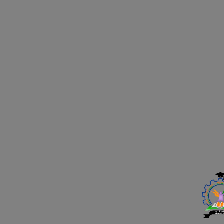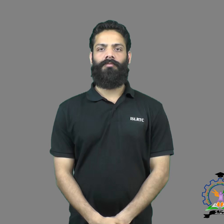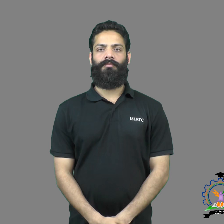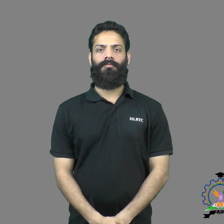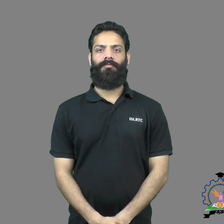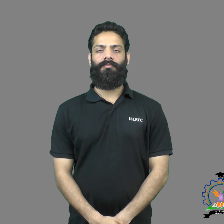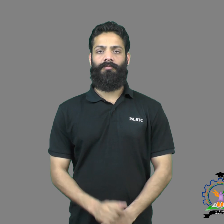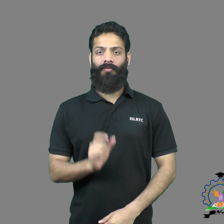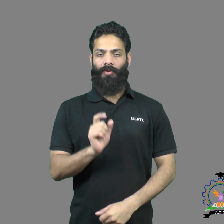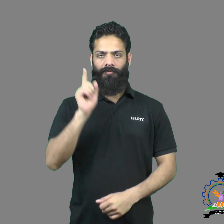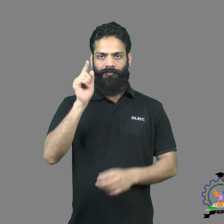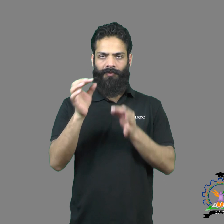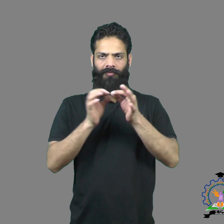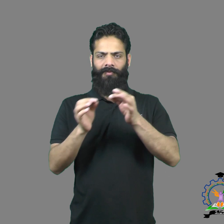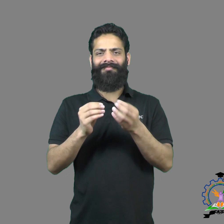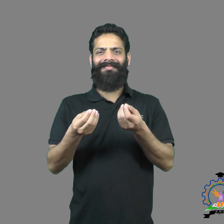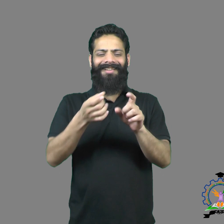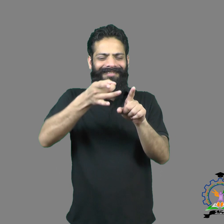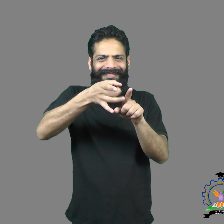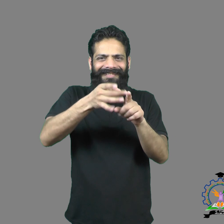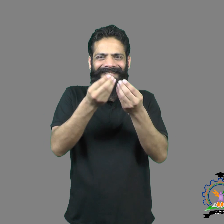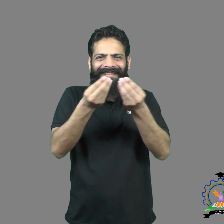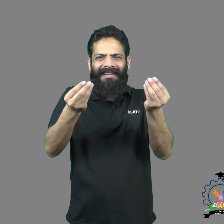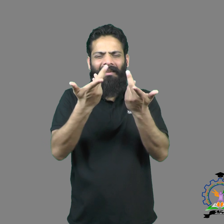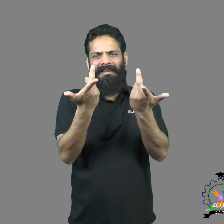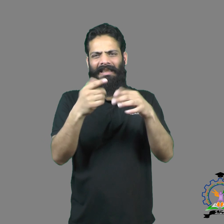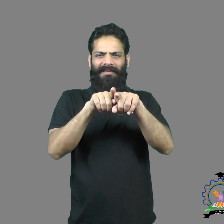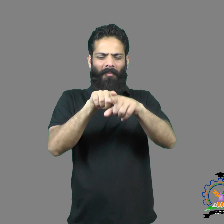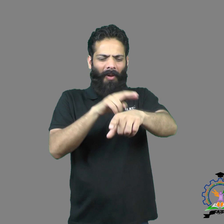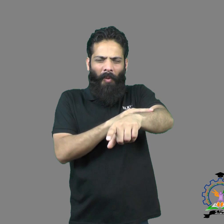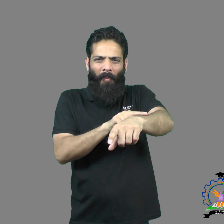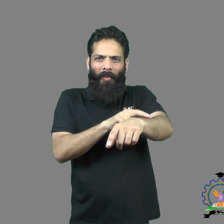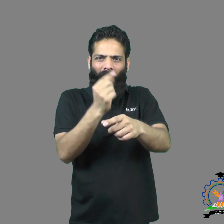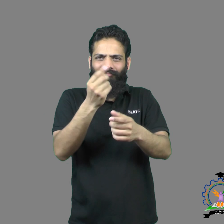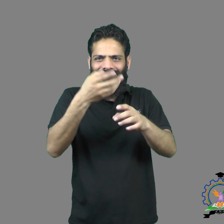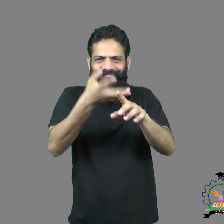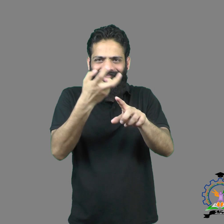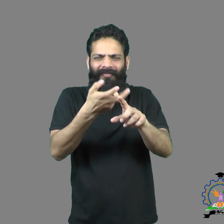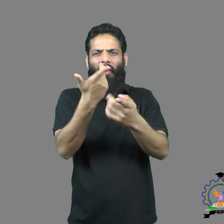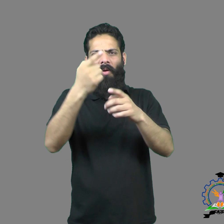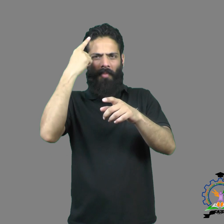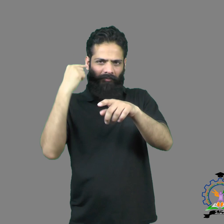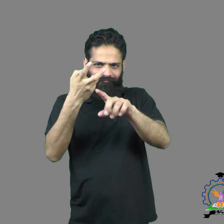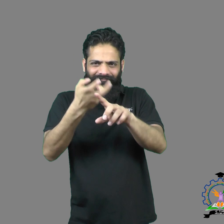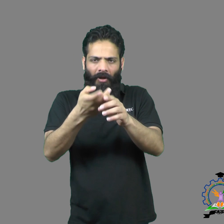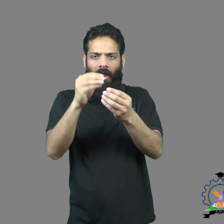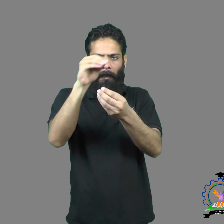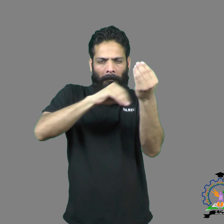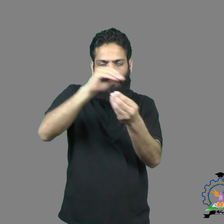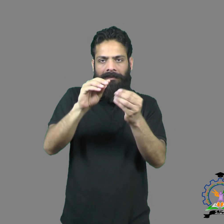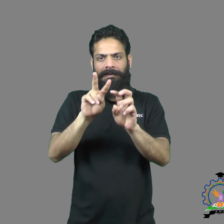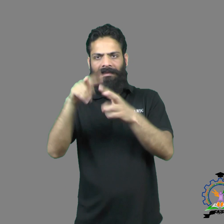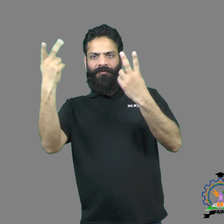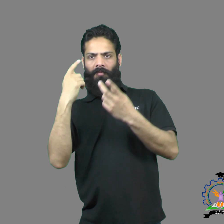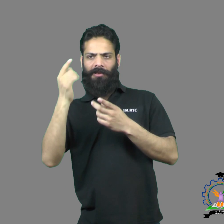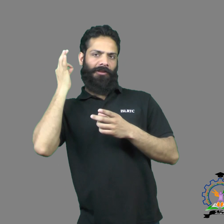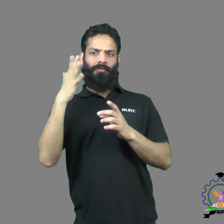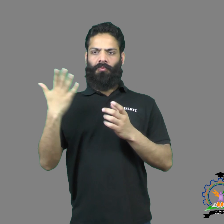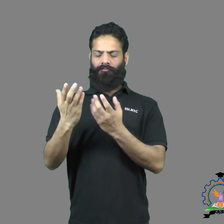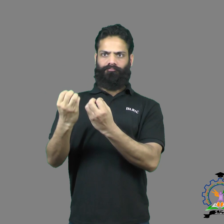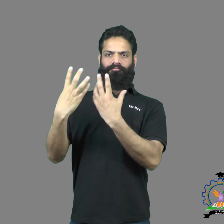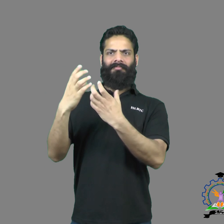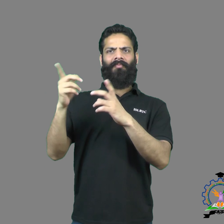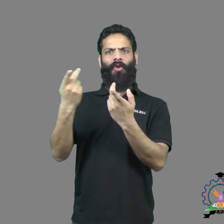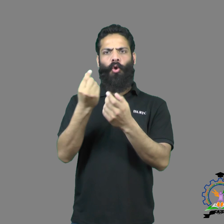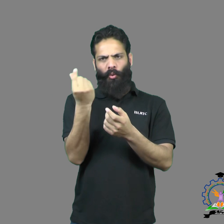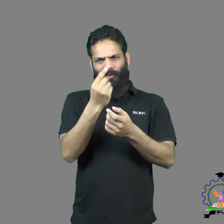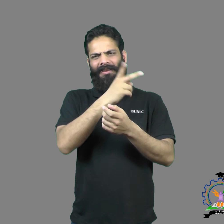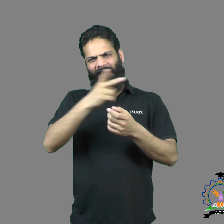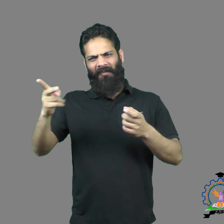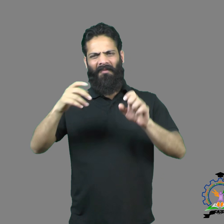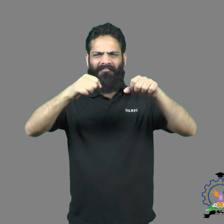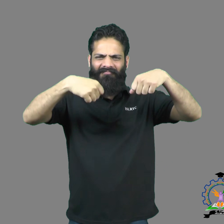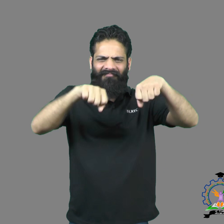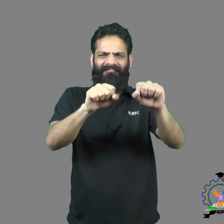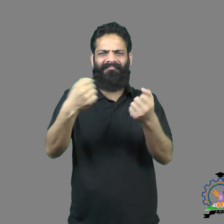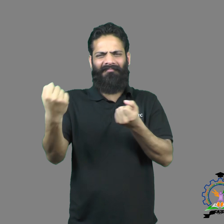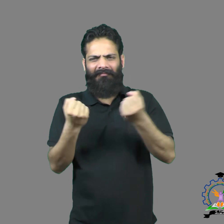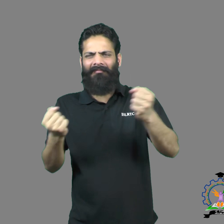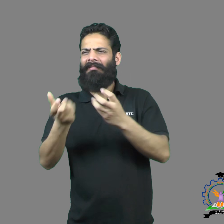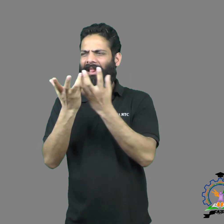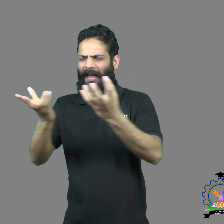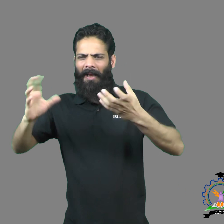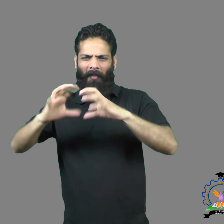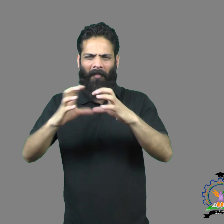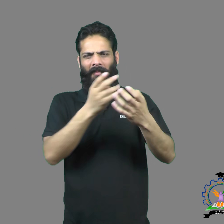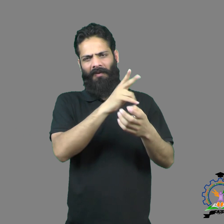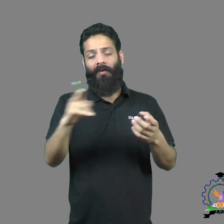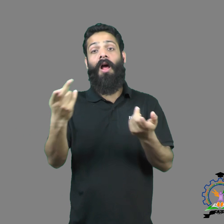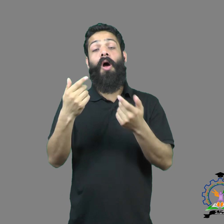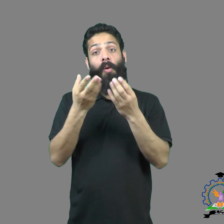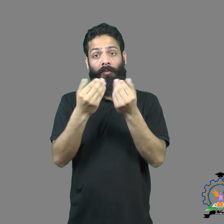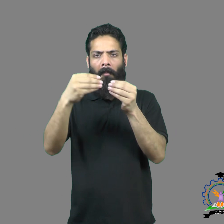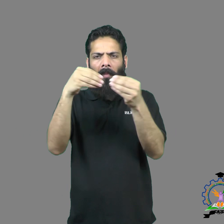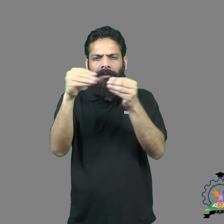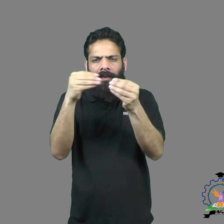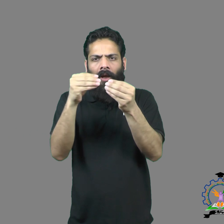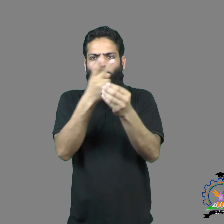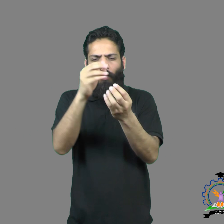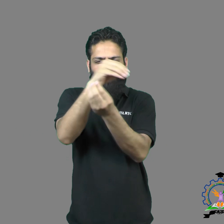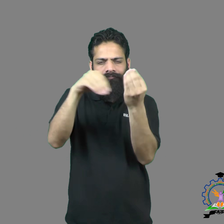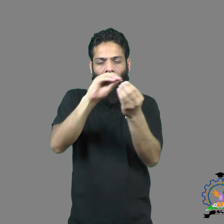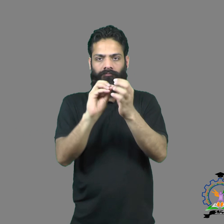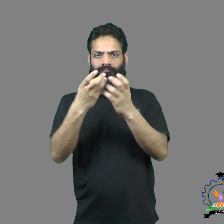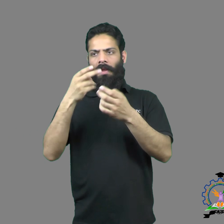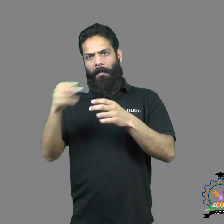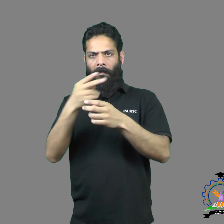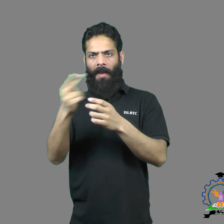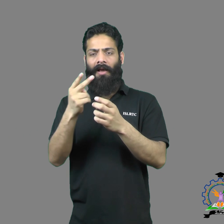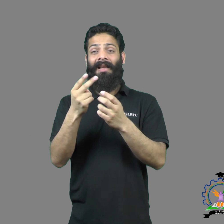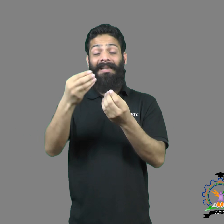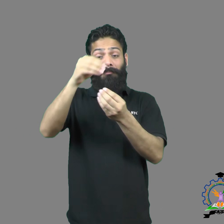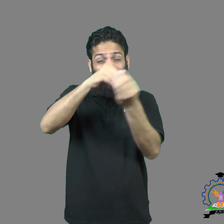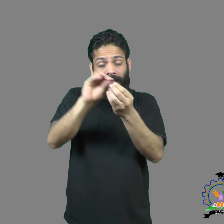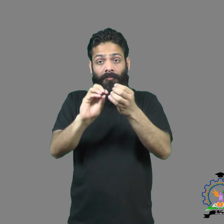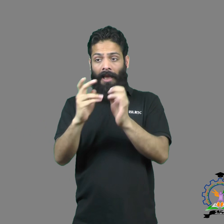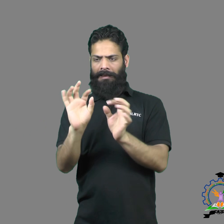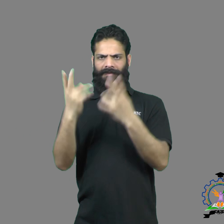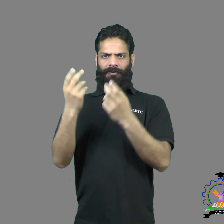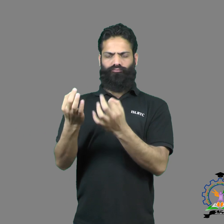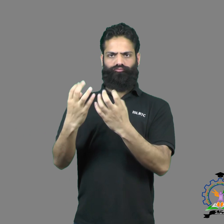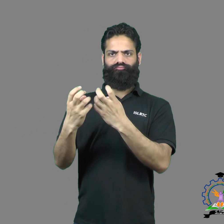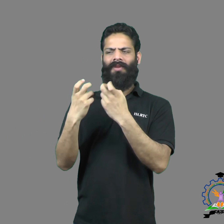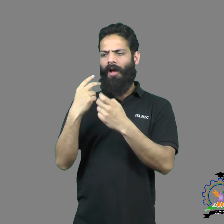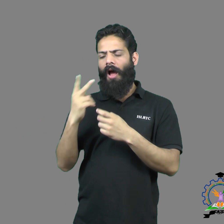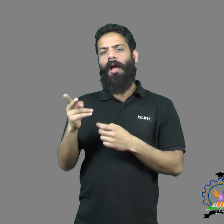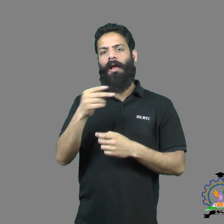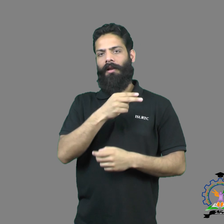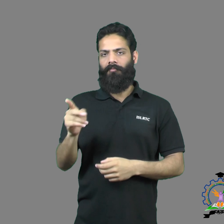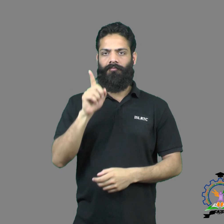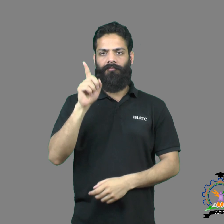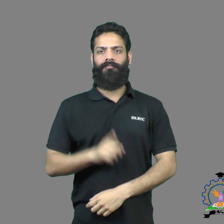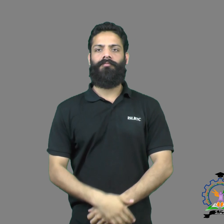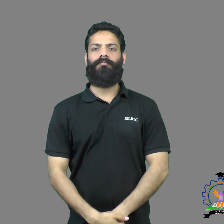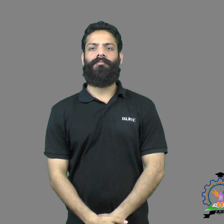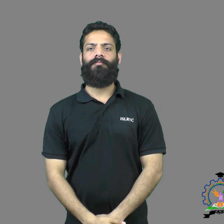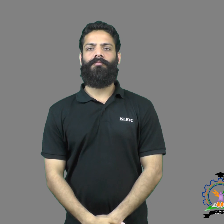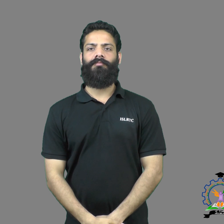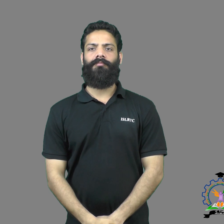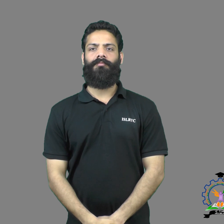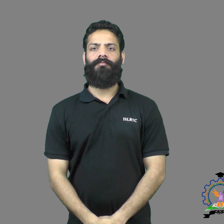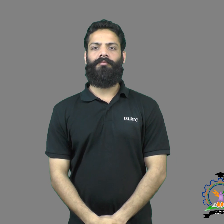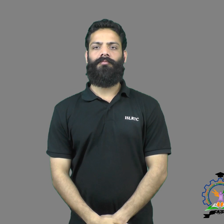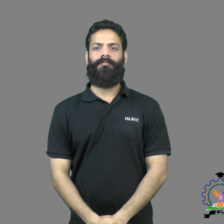Alloy